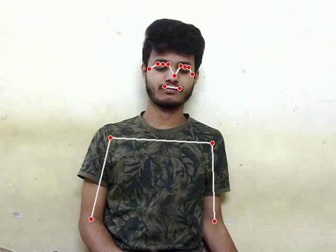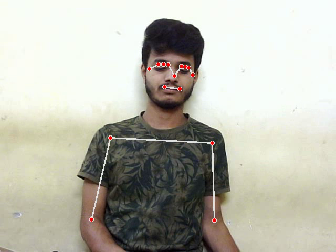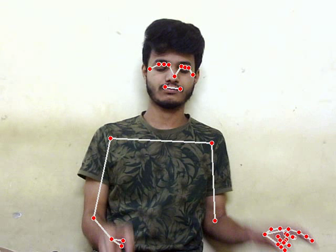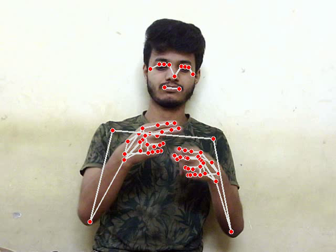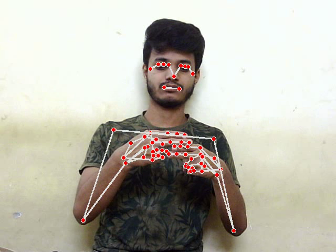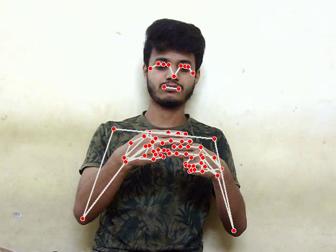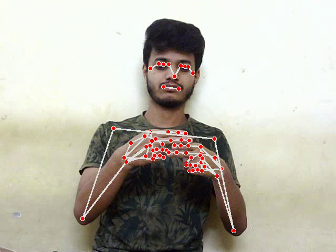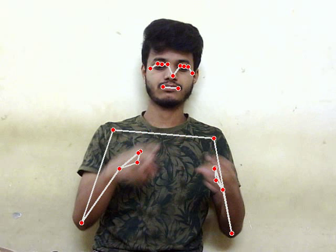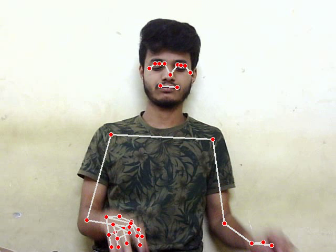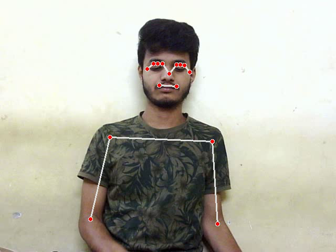name